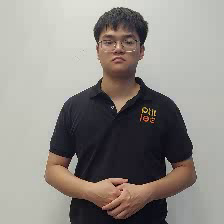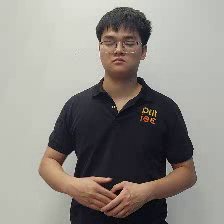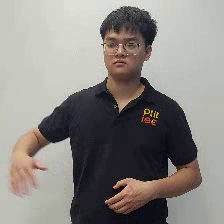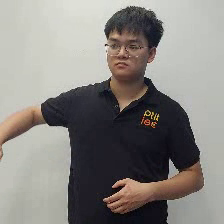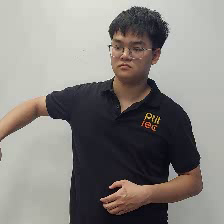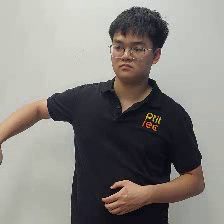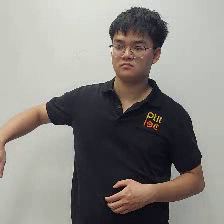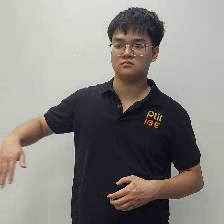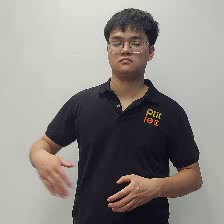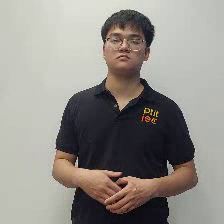Phía sau